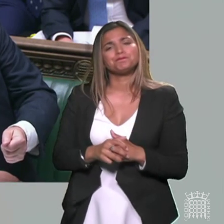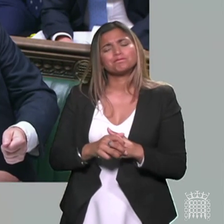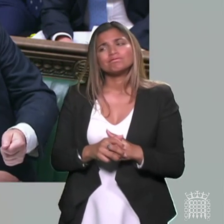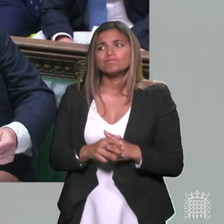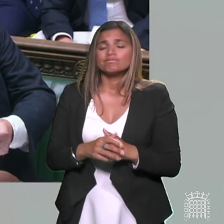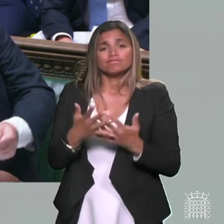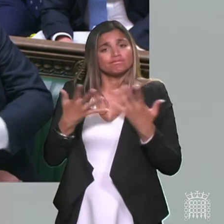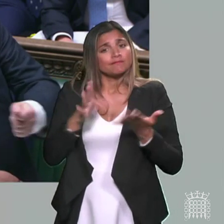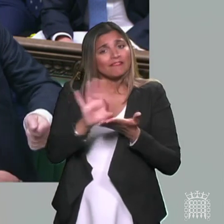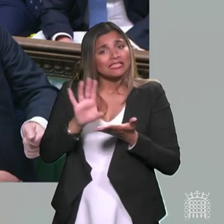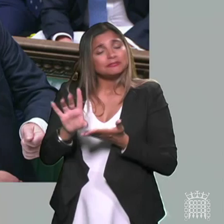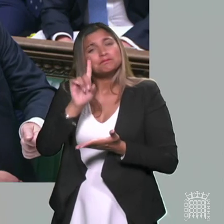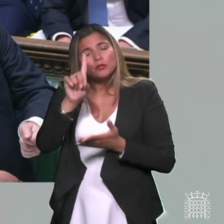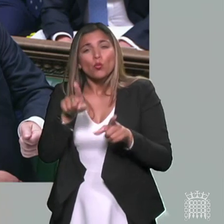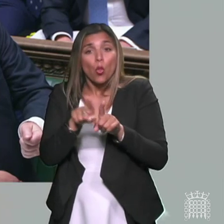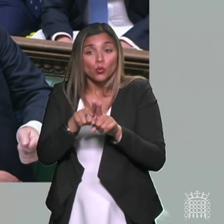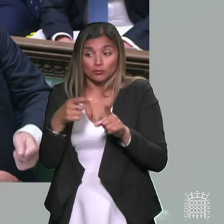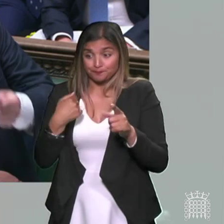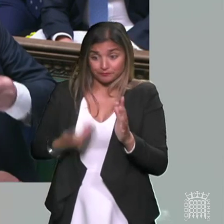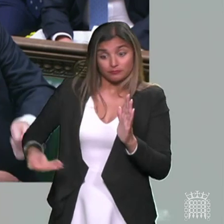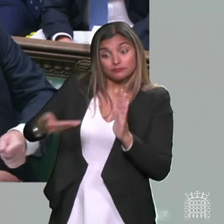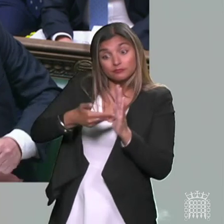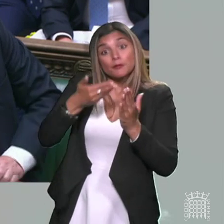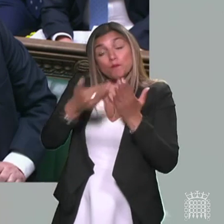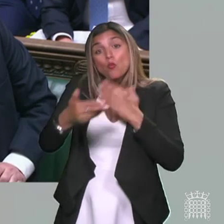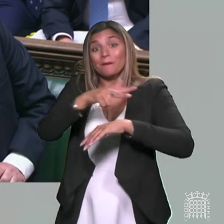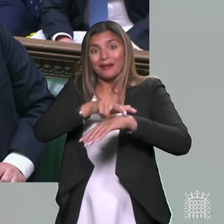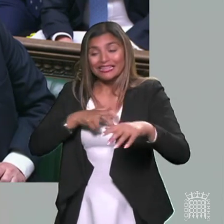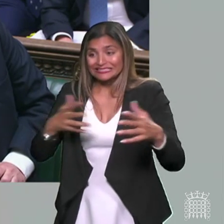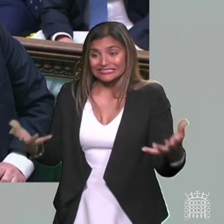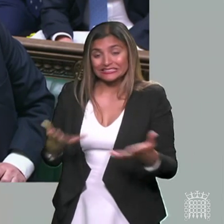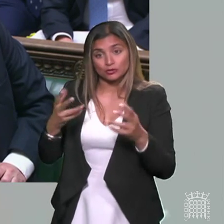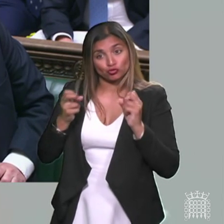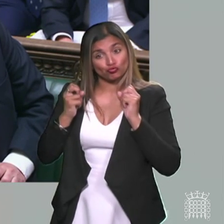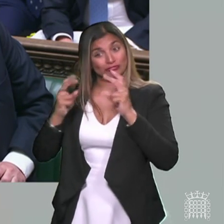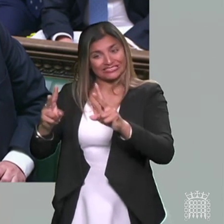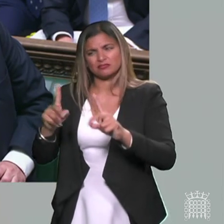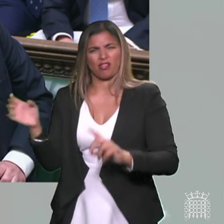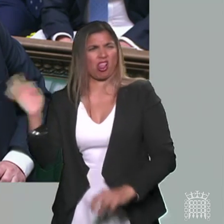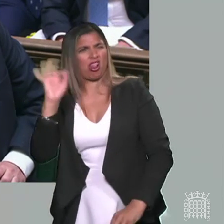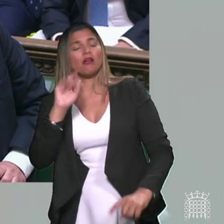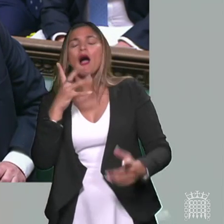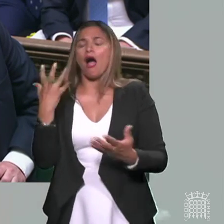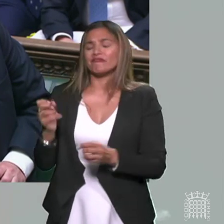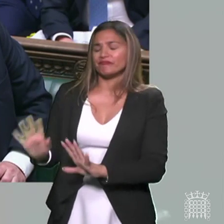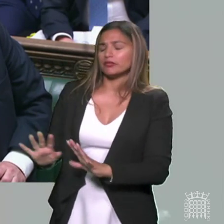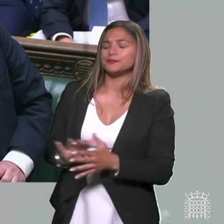In addition to putting more police out on the streets and specialist units to tackle— Yes, we have.